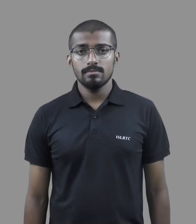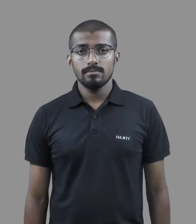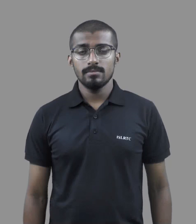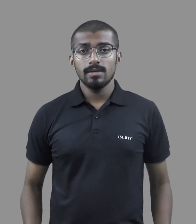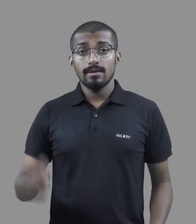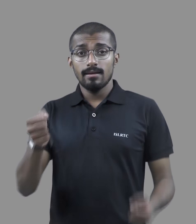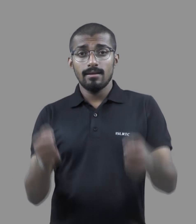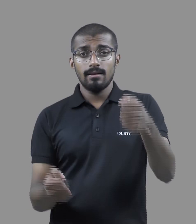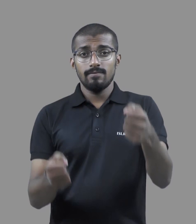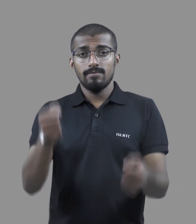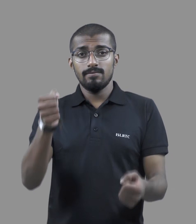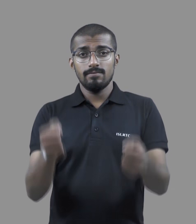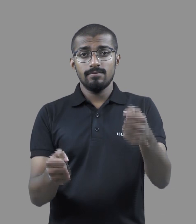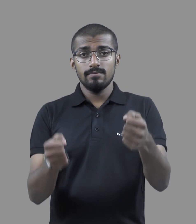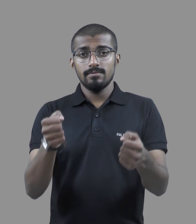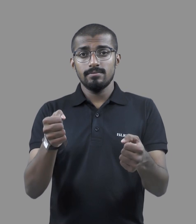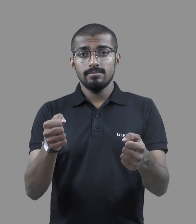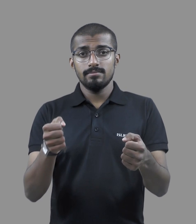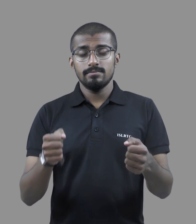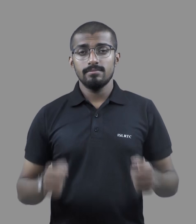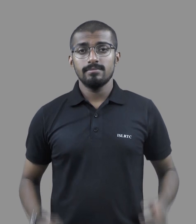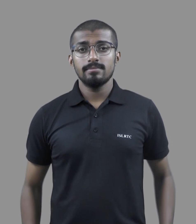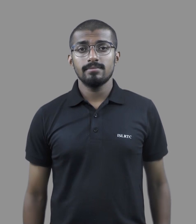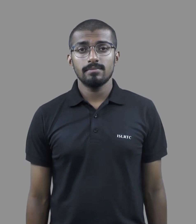Drive